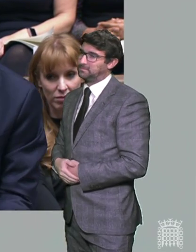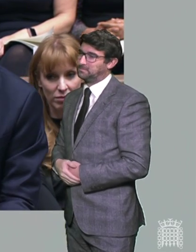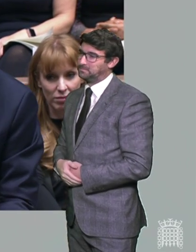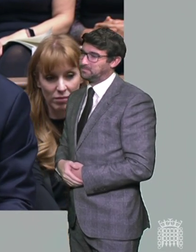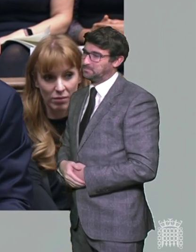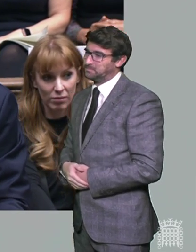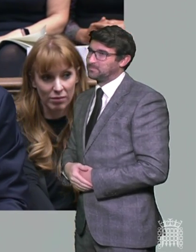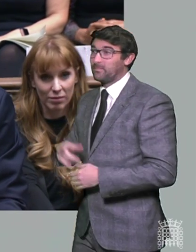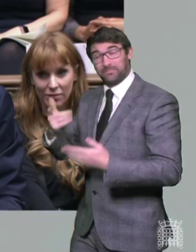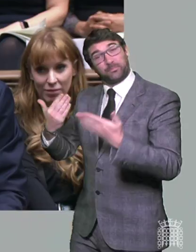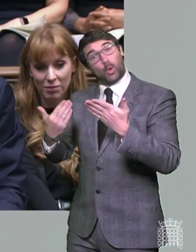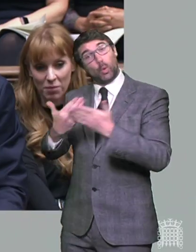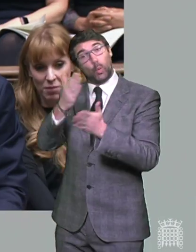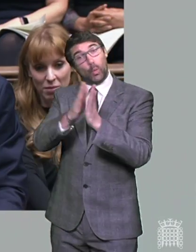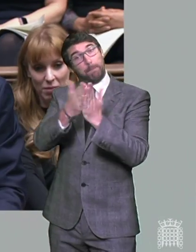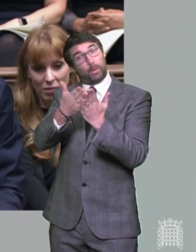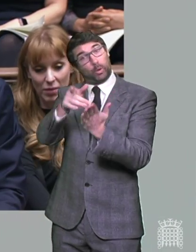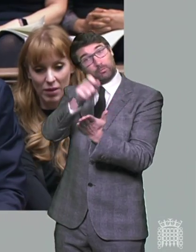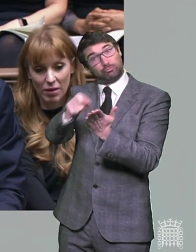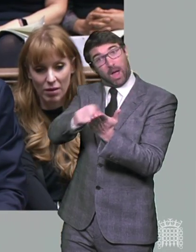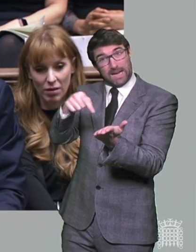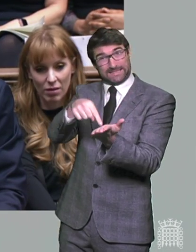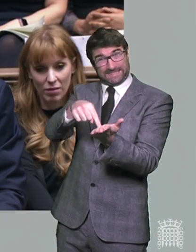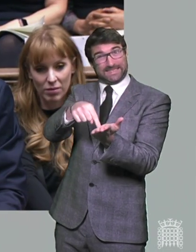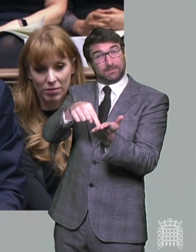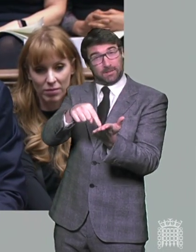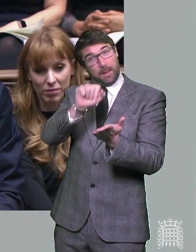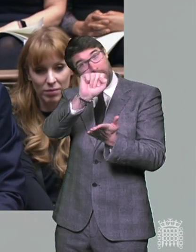Apparently, it is going to be out by Christmas.